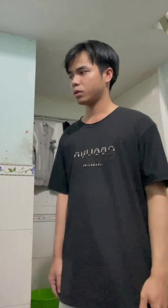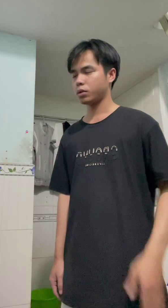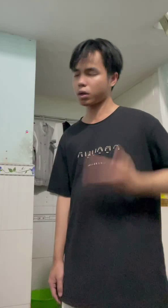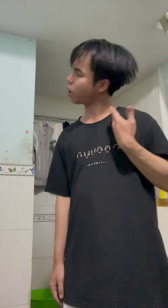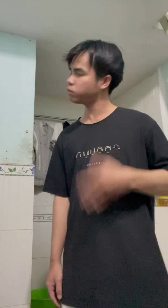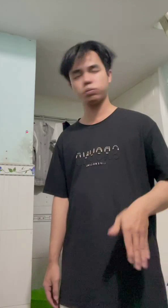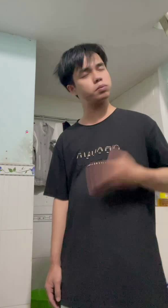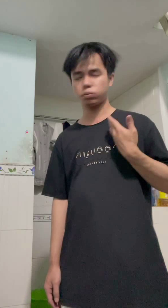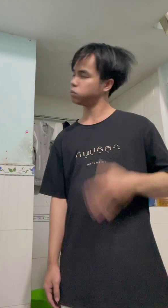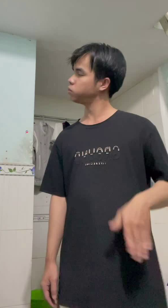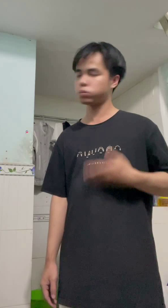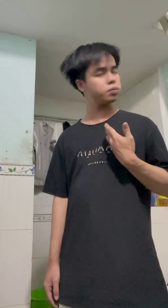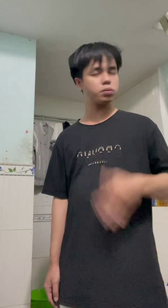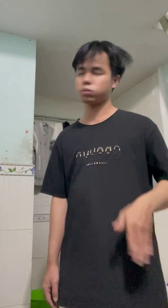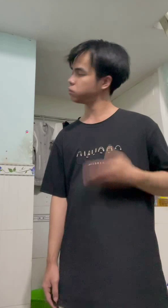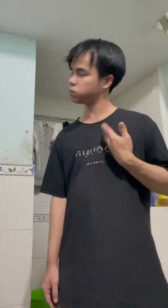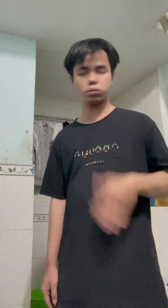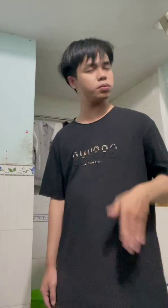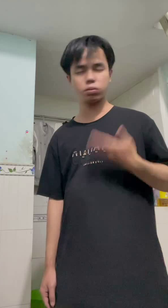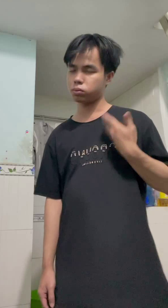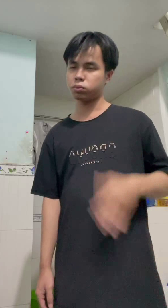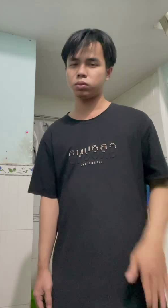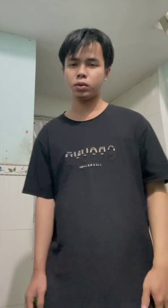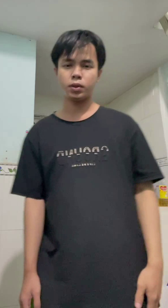nong